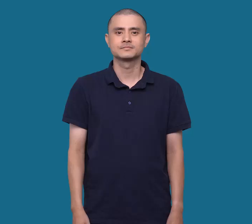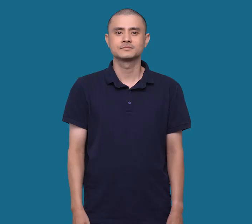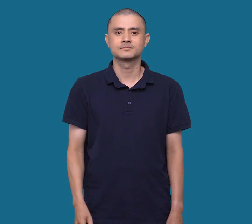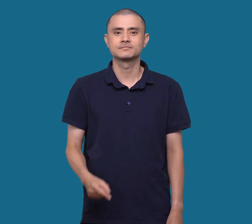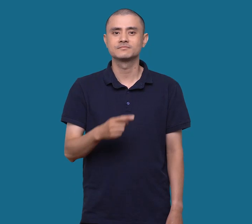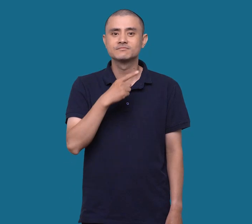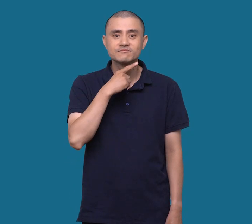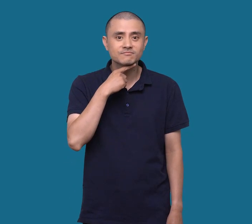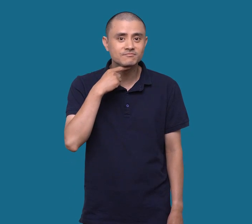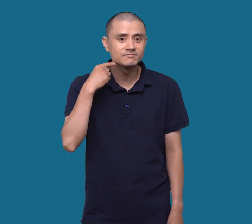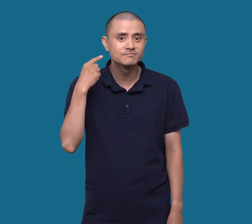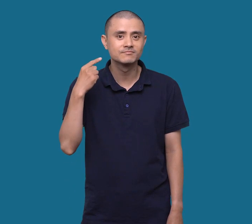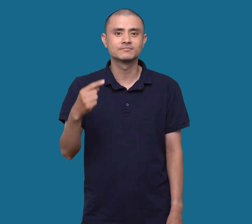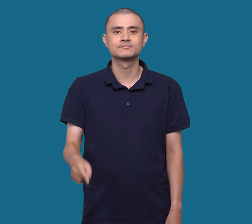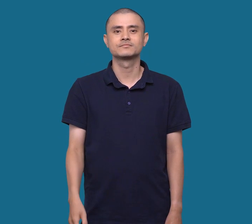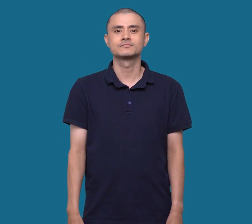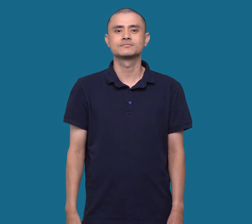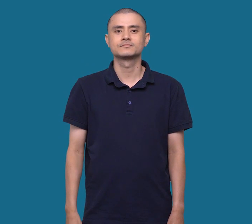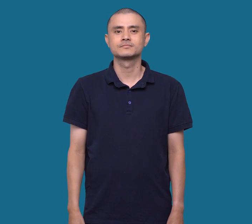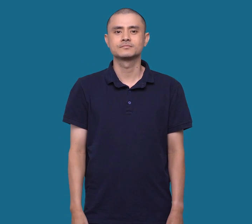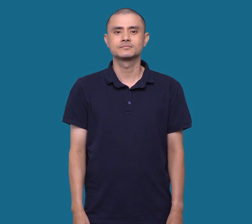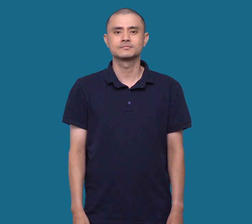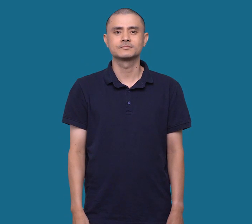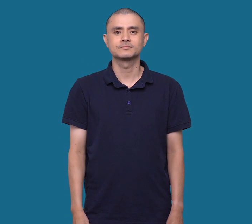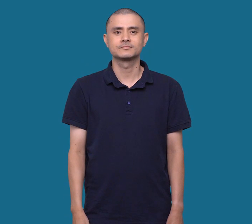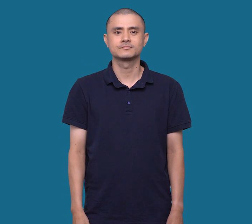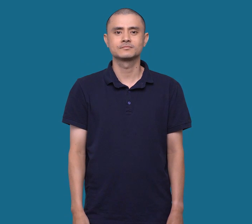hẹn